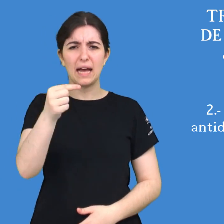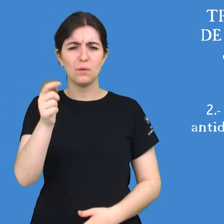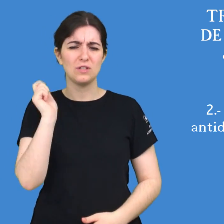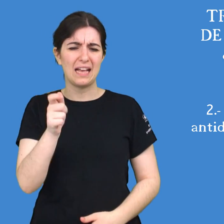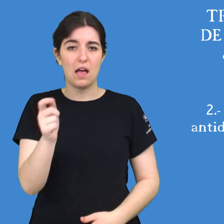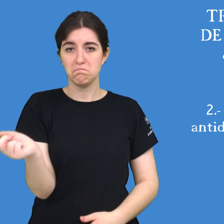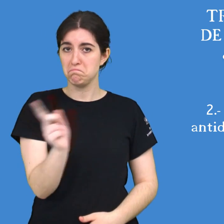frecuente